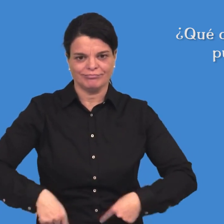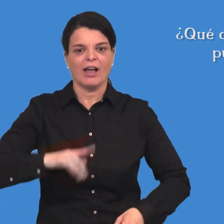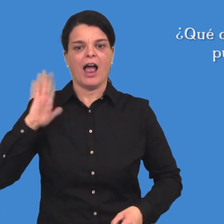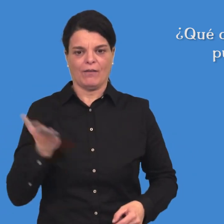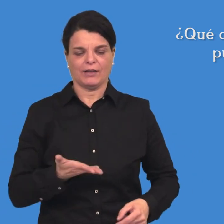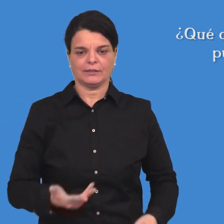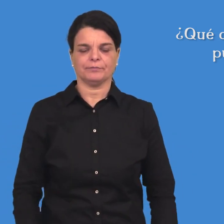afectar